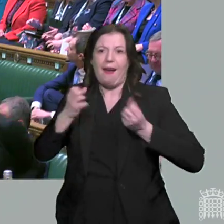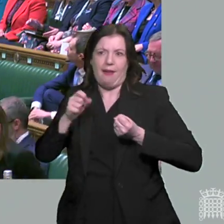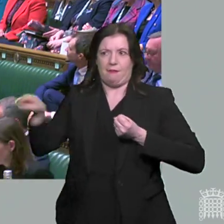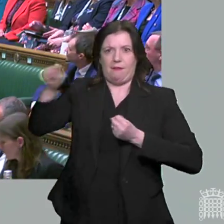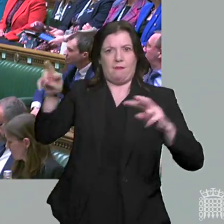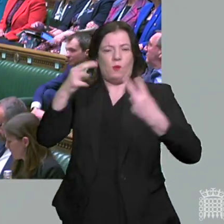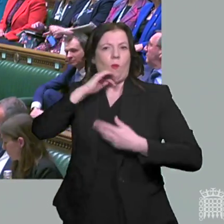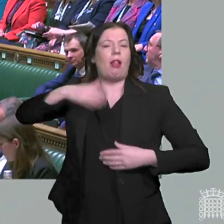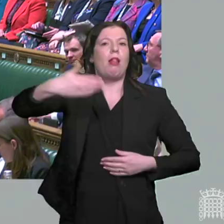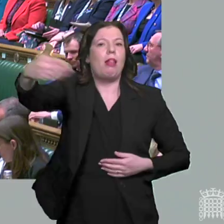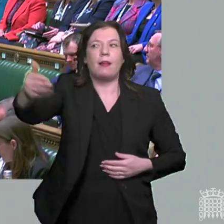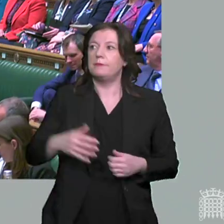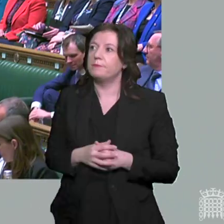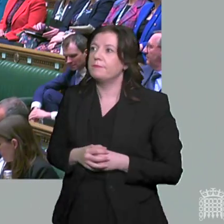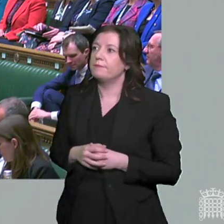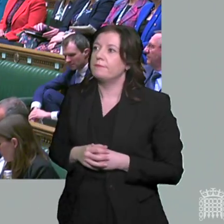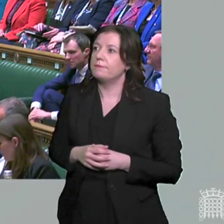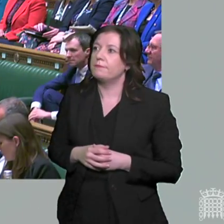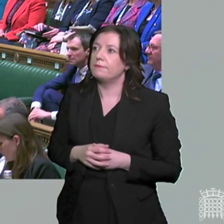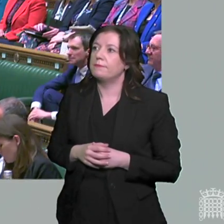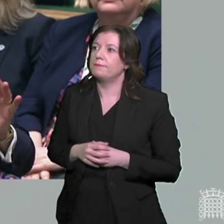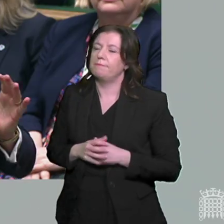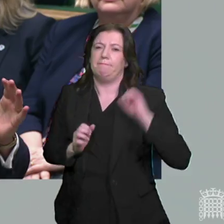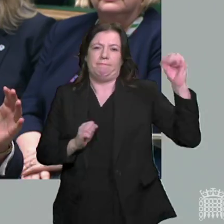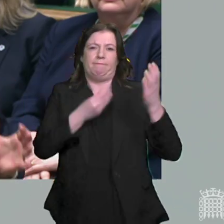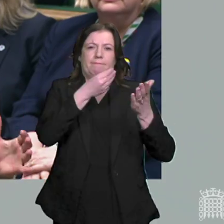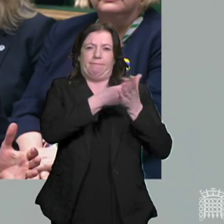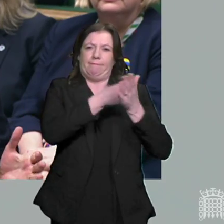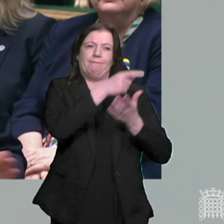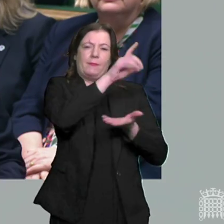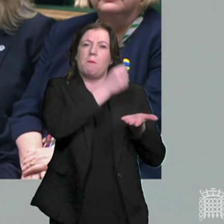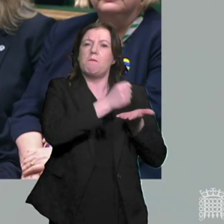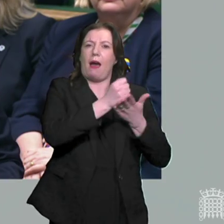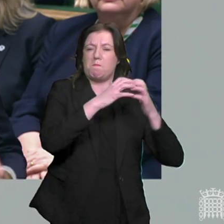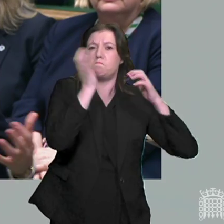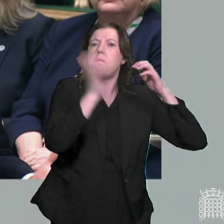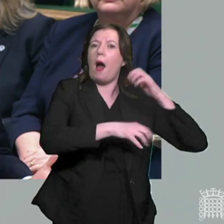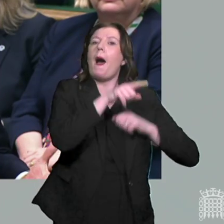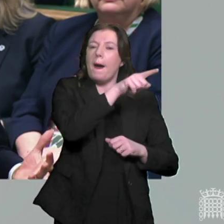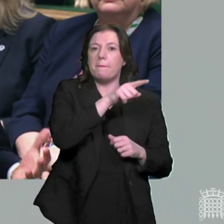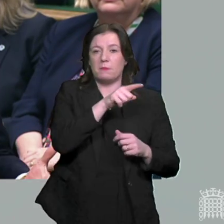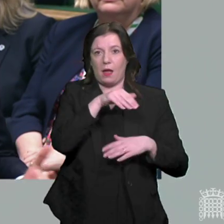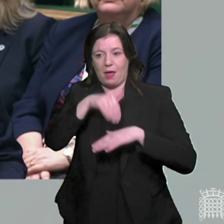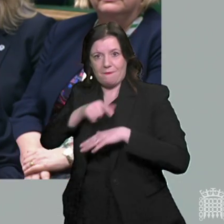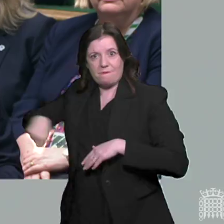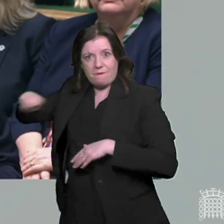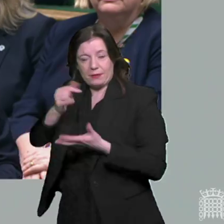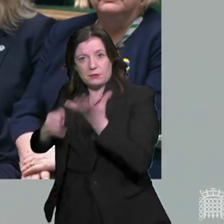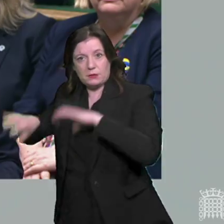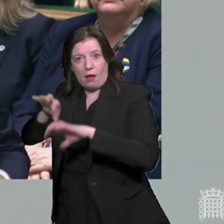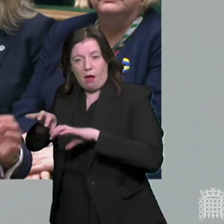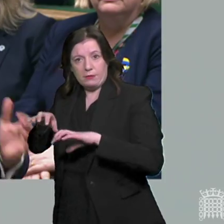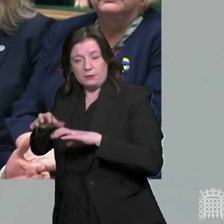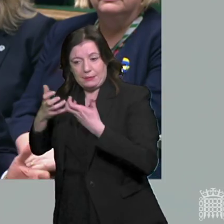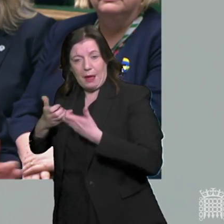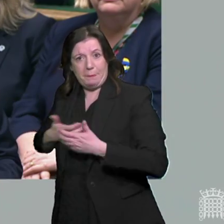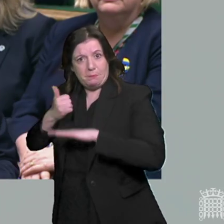The threat posed by the collapse of Silicon Valley Bank posed a huge challenge to science and tech businesses in Oxfordshire.